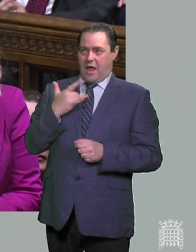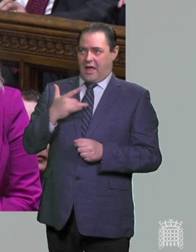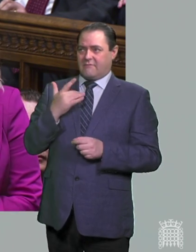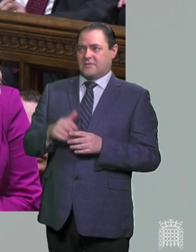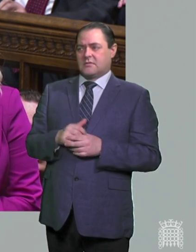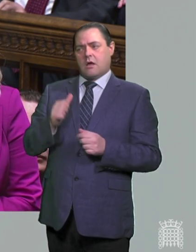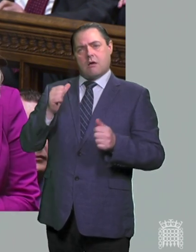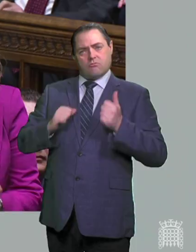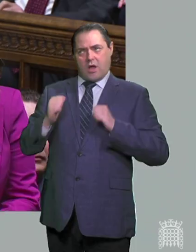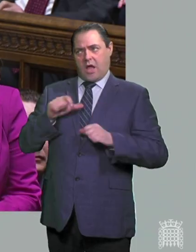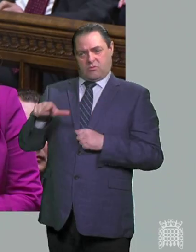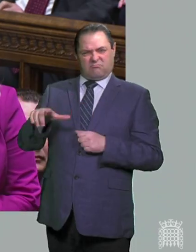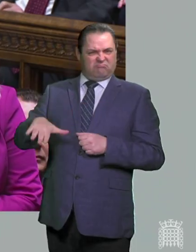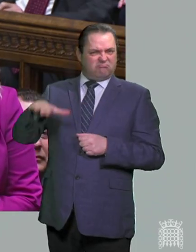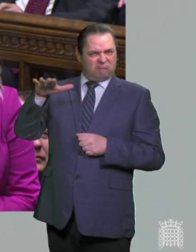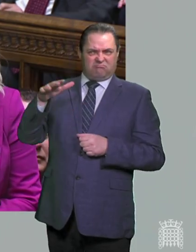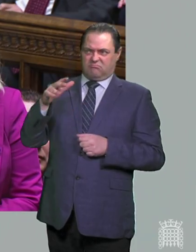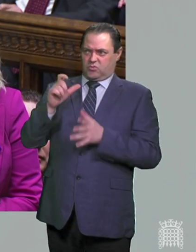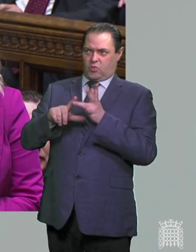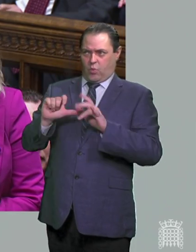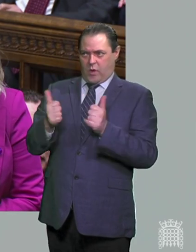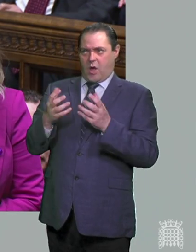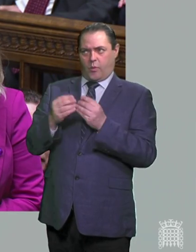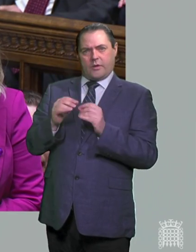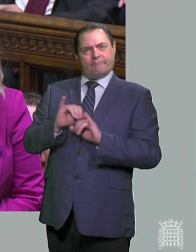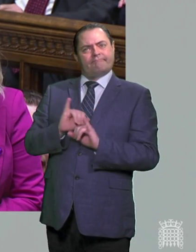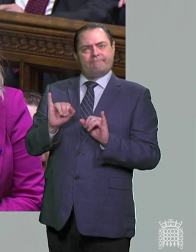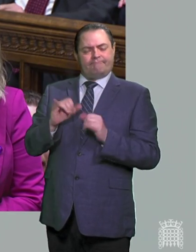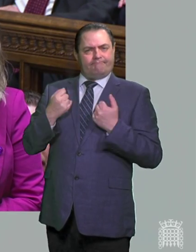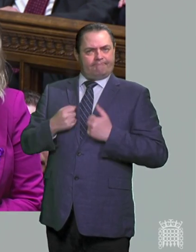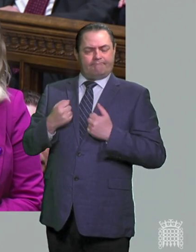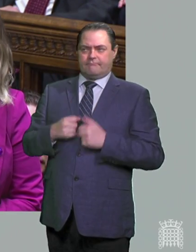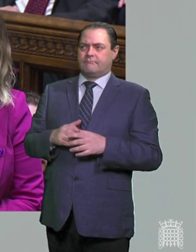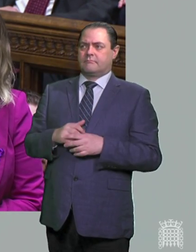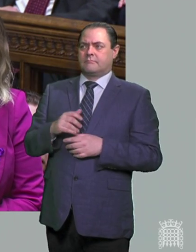I am incredibly proud of the man he is and all that he has achieved while living with that life-limiting condition.